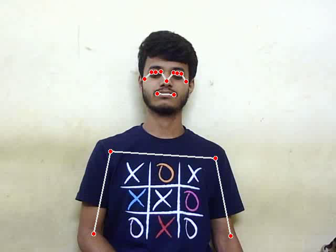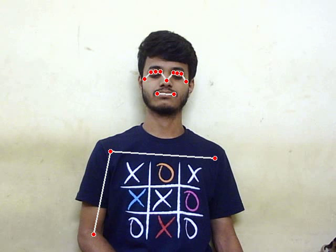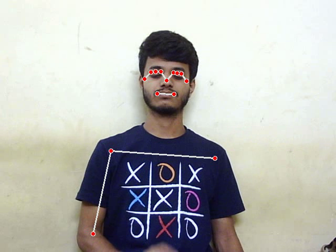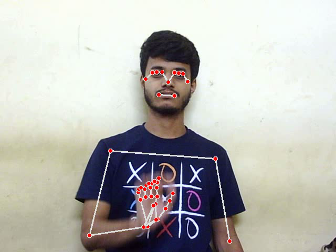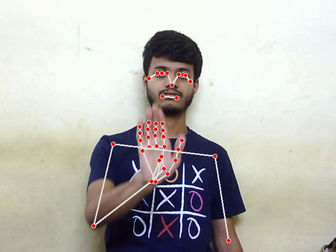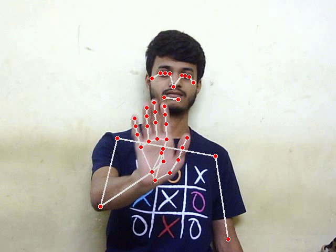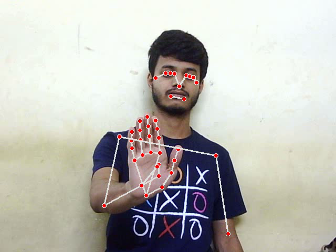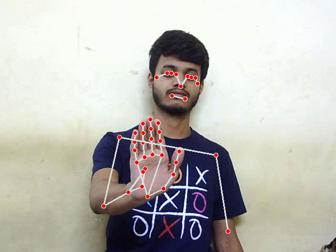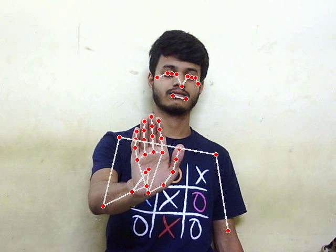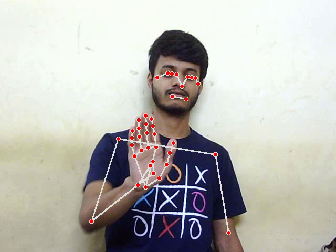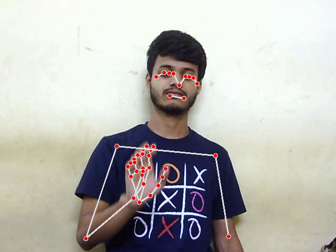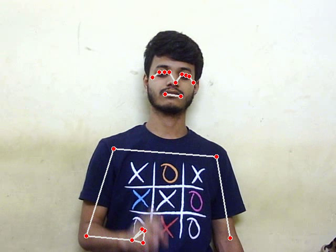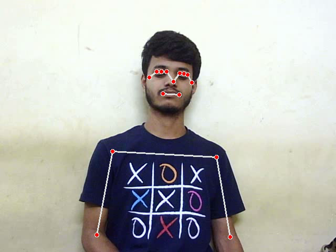your